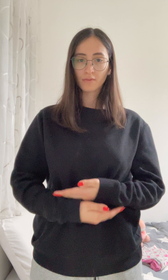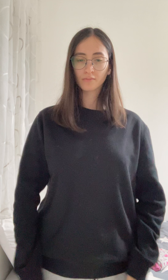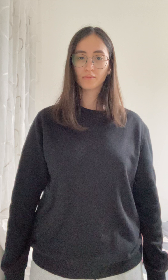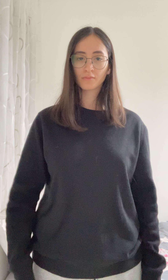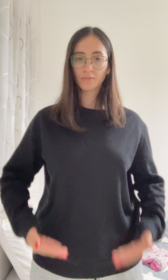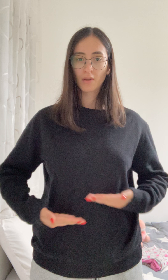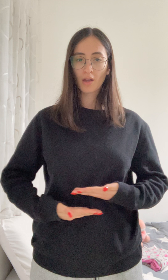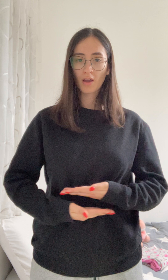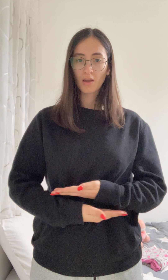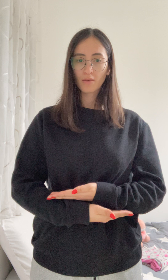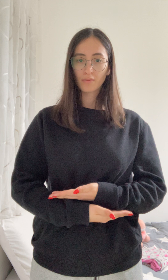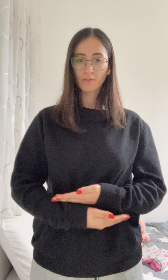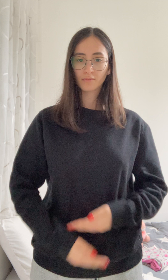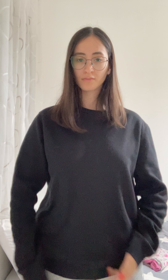רעב